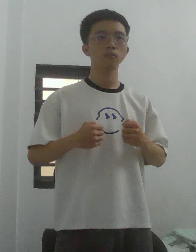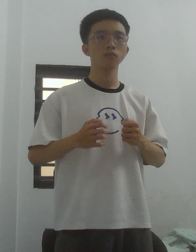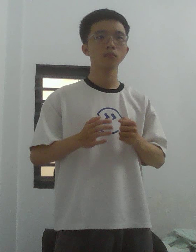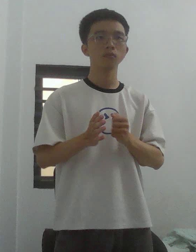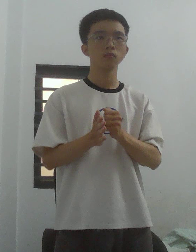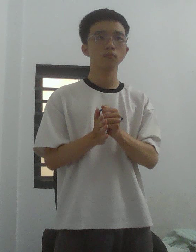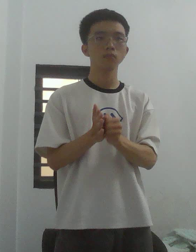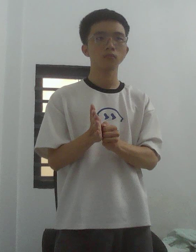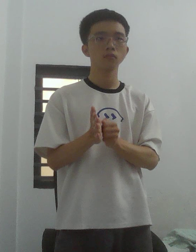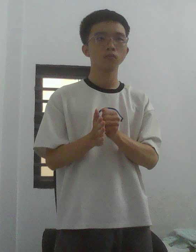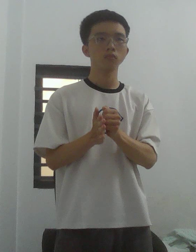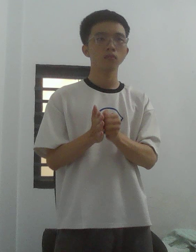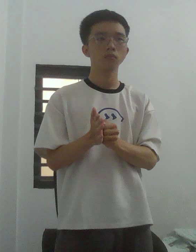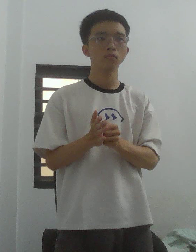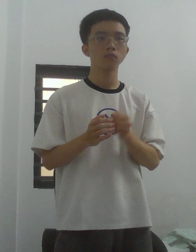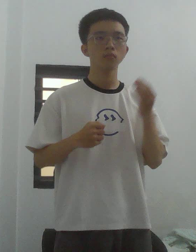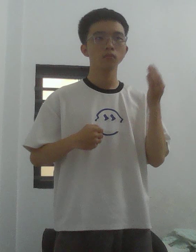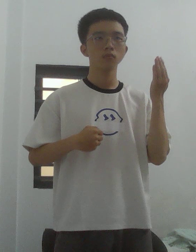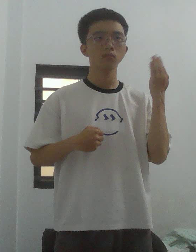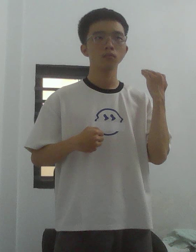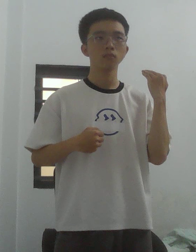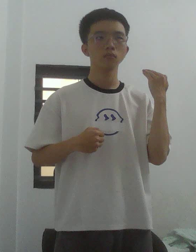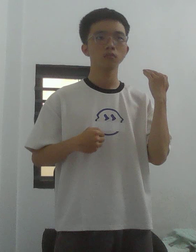thang truoc